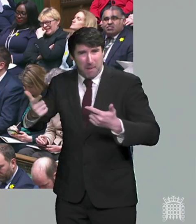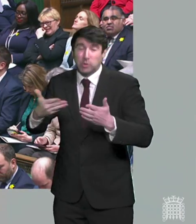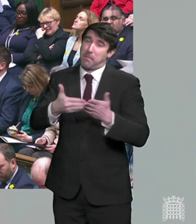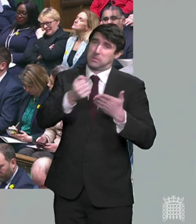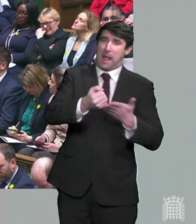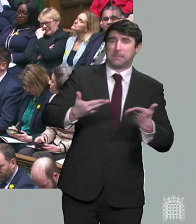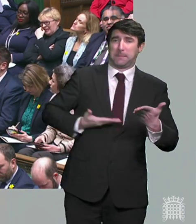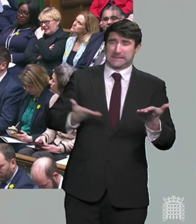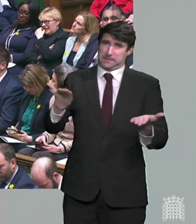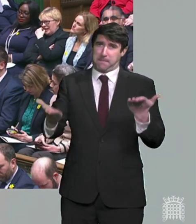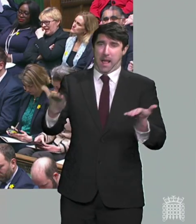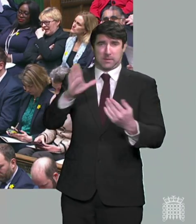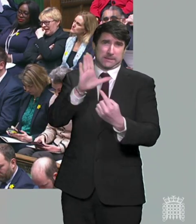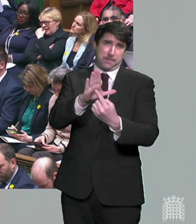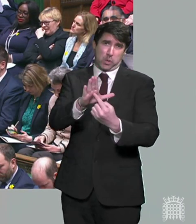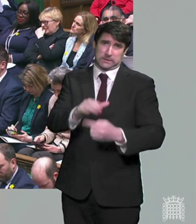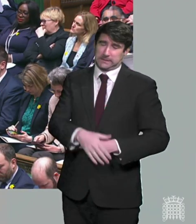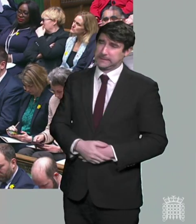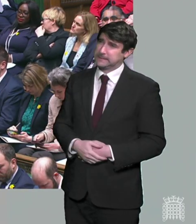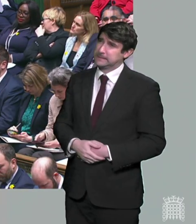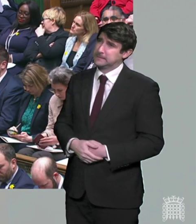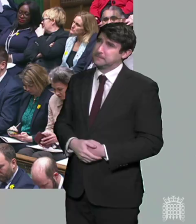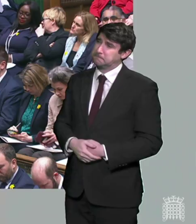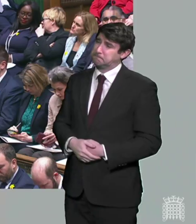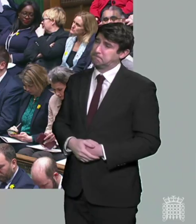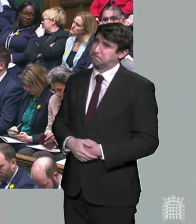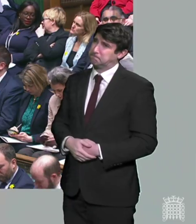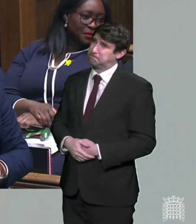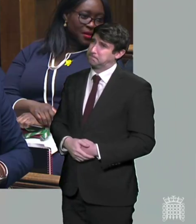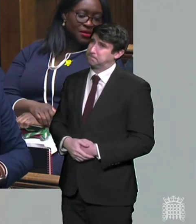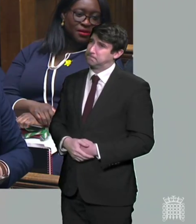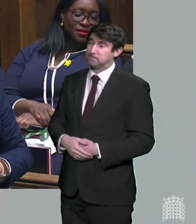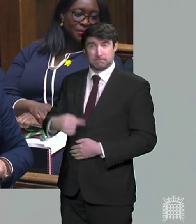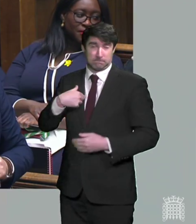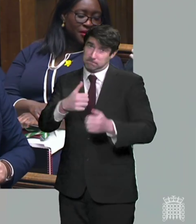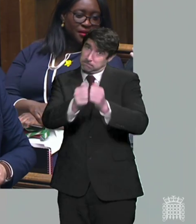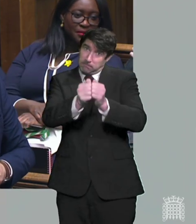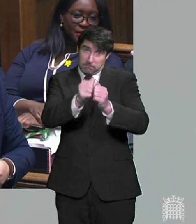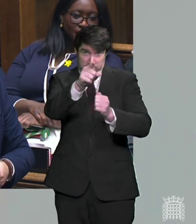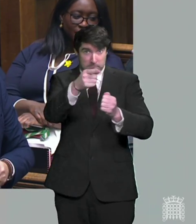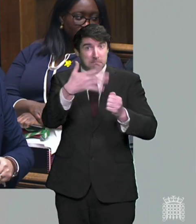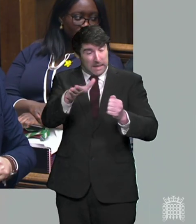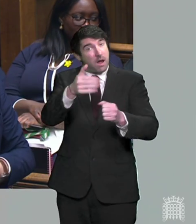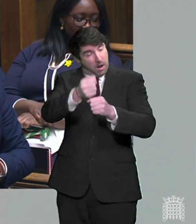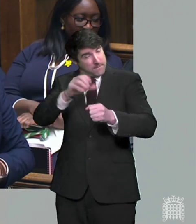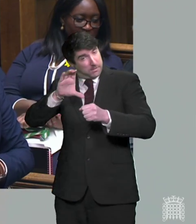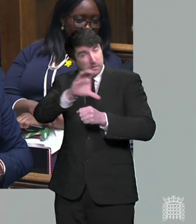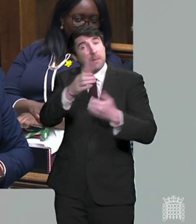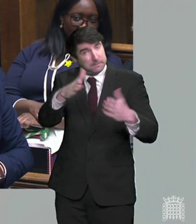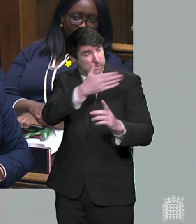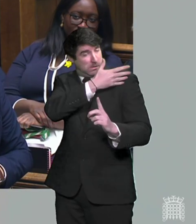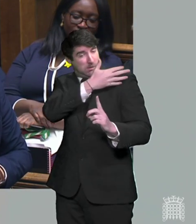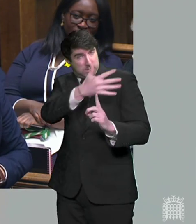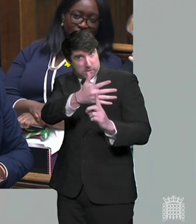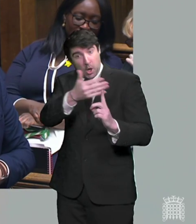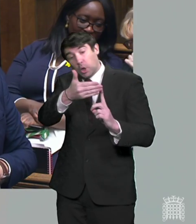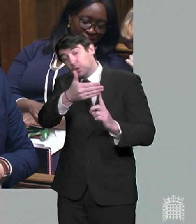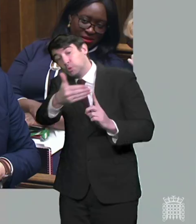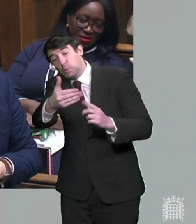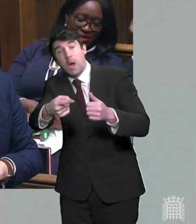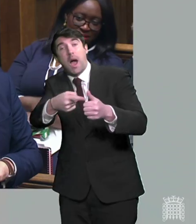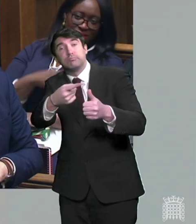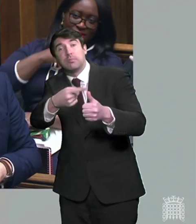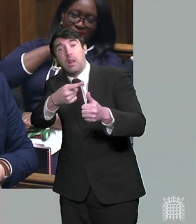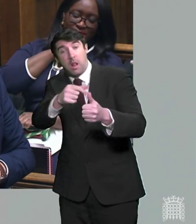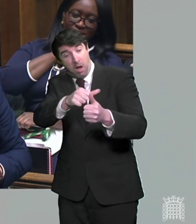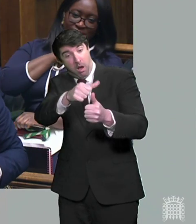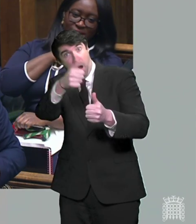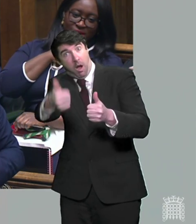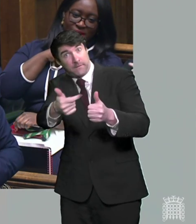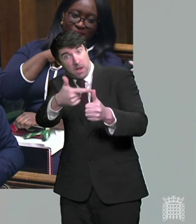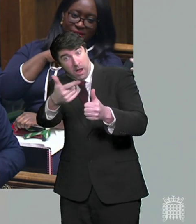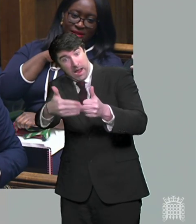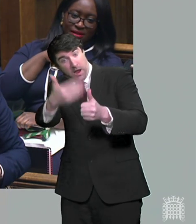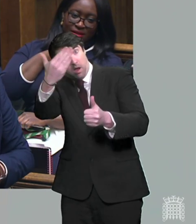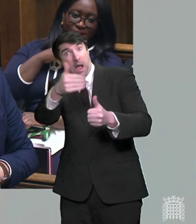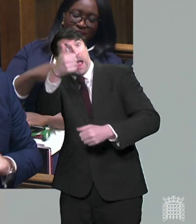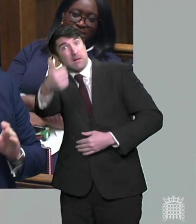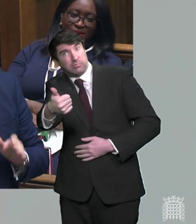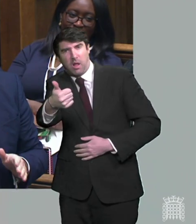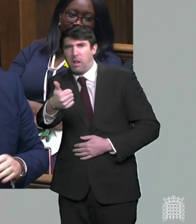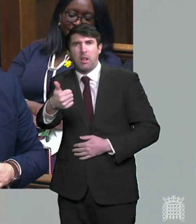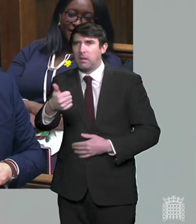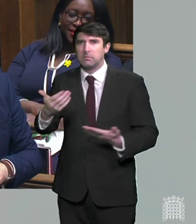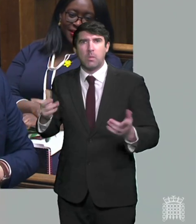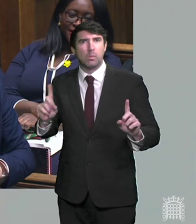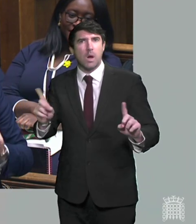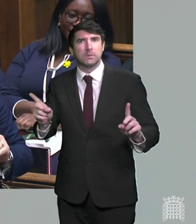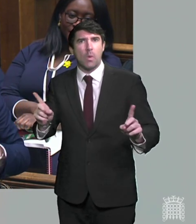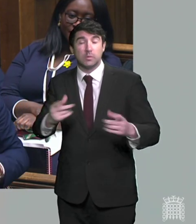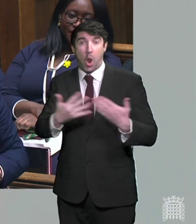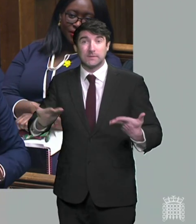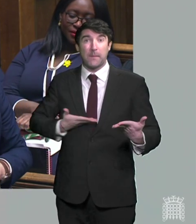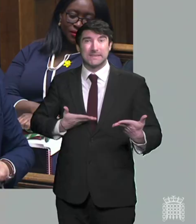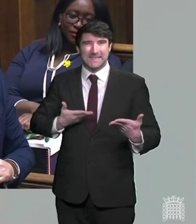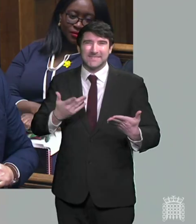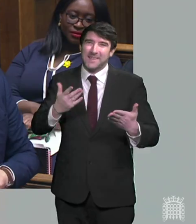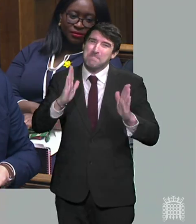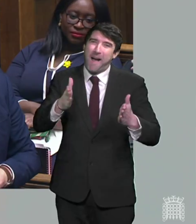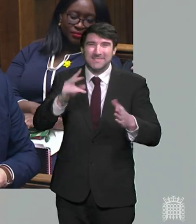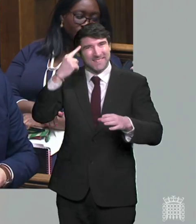I welcome the Secretary of State’s support running up to April, but he must accept that the changes that the Government are introducing from April are also bringing about huge amounts of uncertainty for many businesses, including in my constituency of Ogmore.